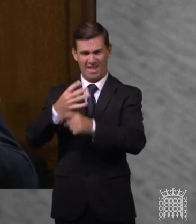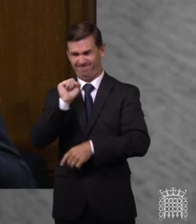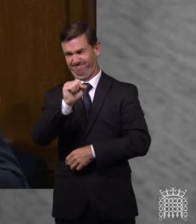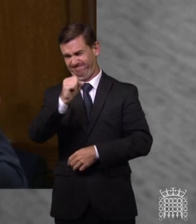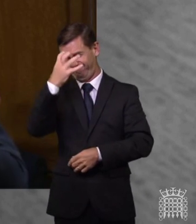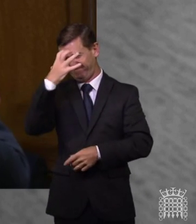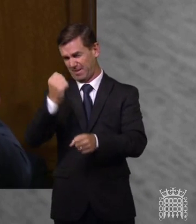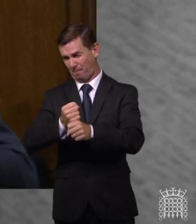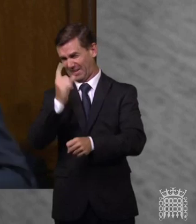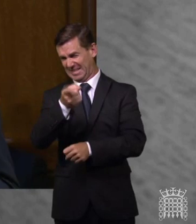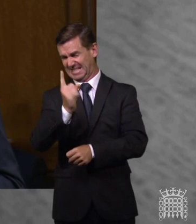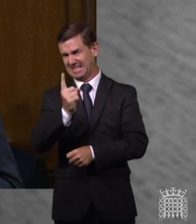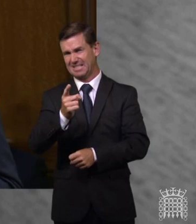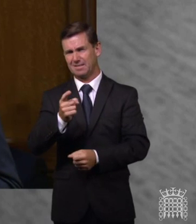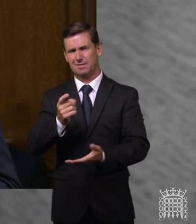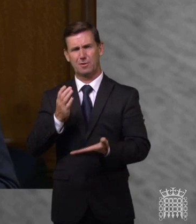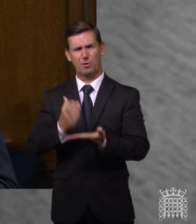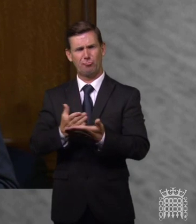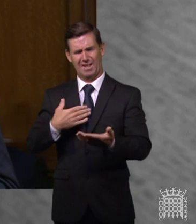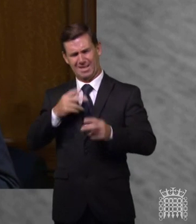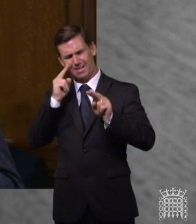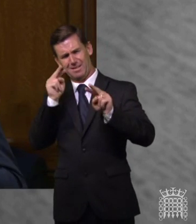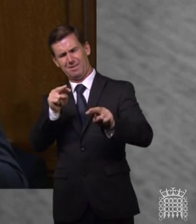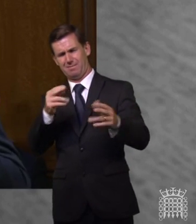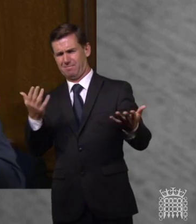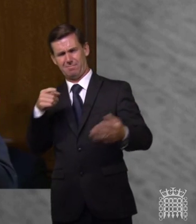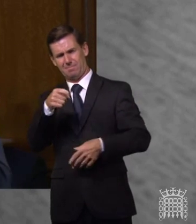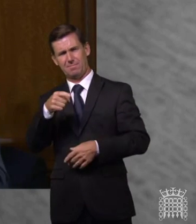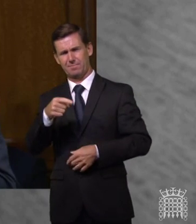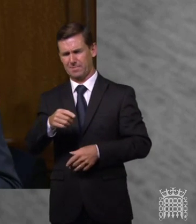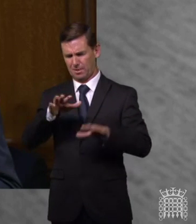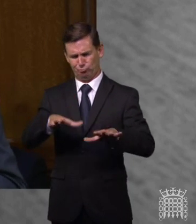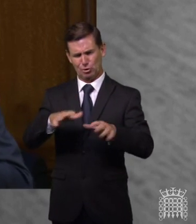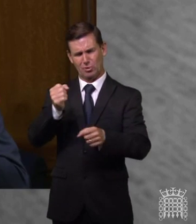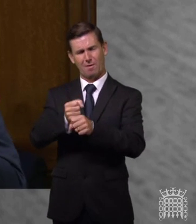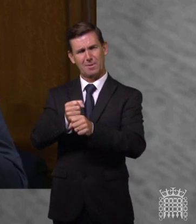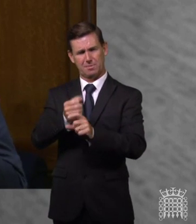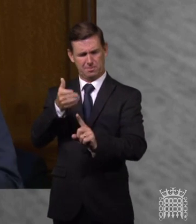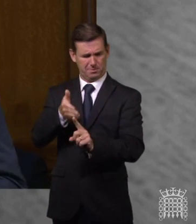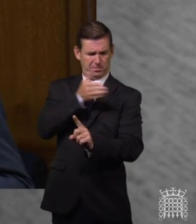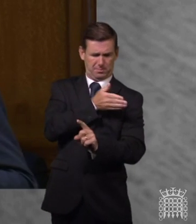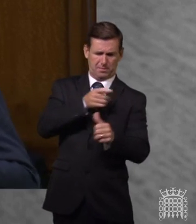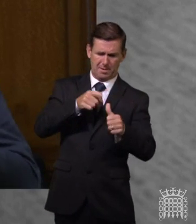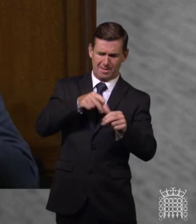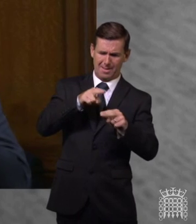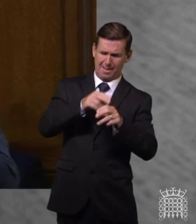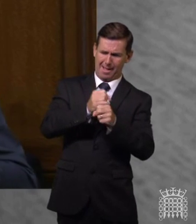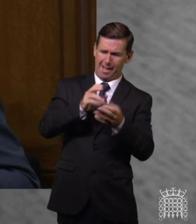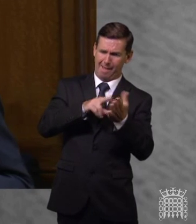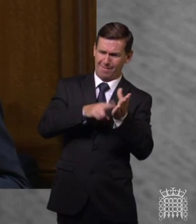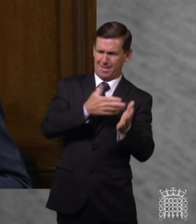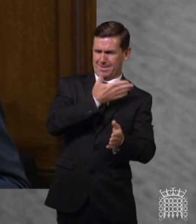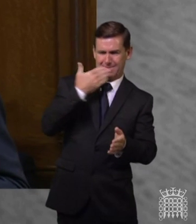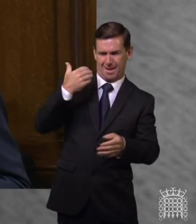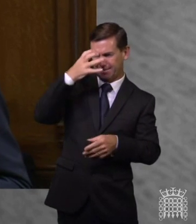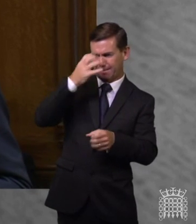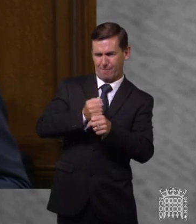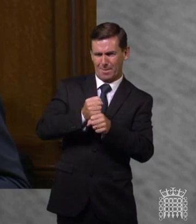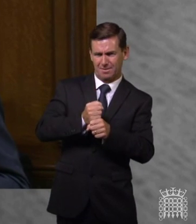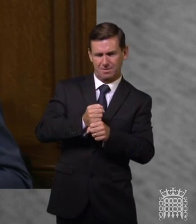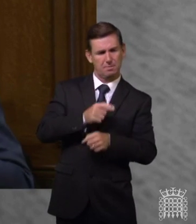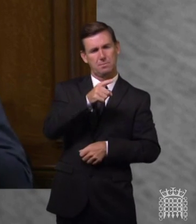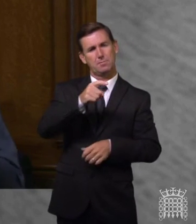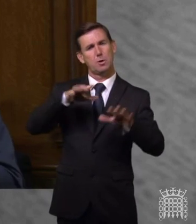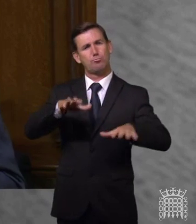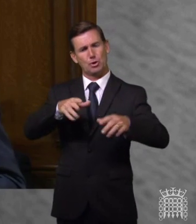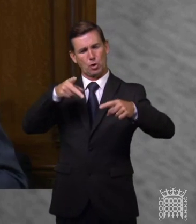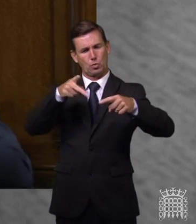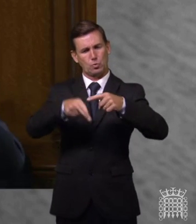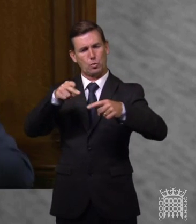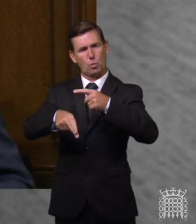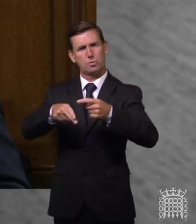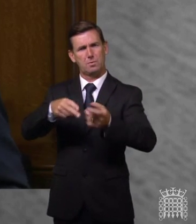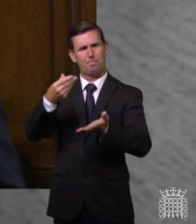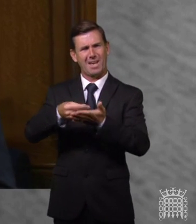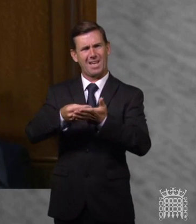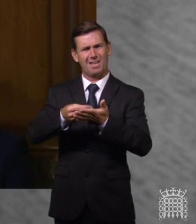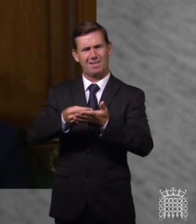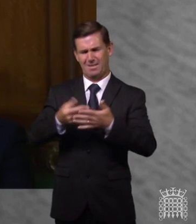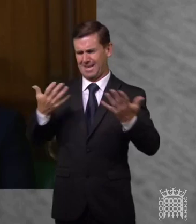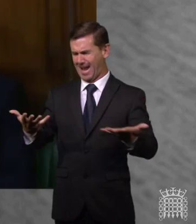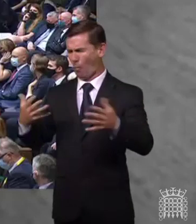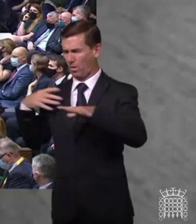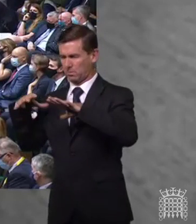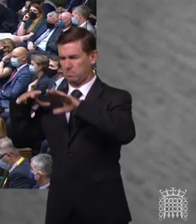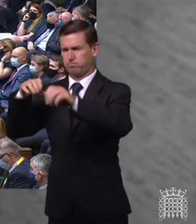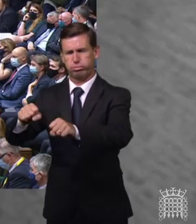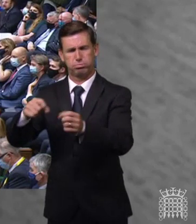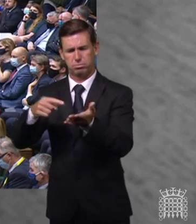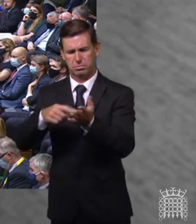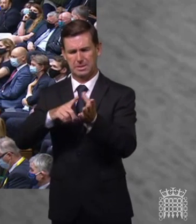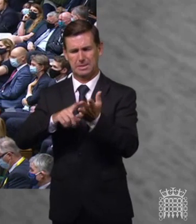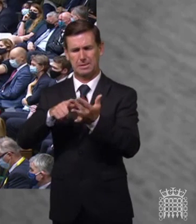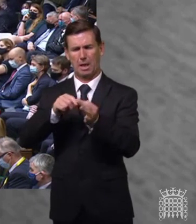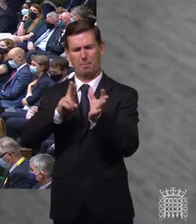Is it not telling that when we had an Afghan Government whom we wanted to support, the UK Government cut the amount of overseas aid that we sent, but now that the Taliban are in charge, the Government are talking about increasing the amount of overseas aid?